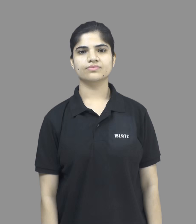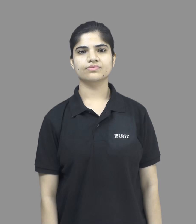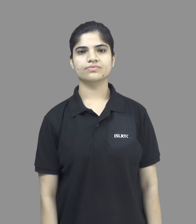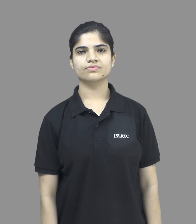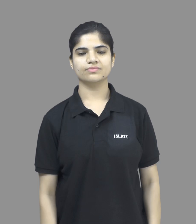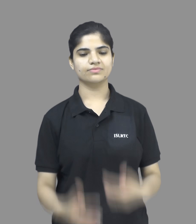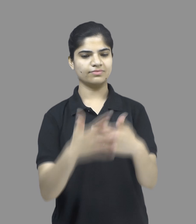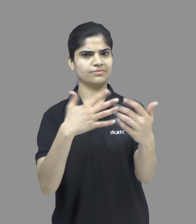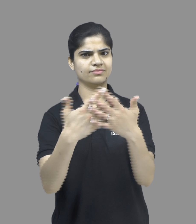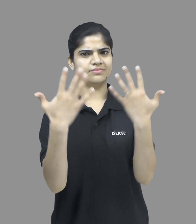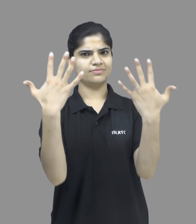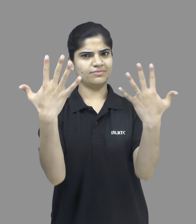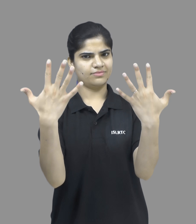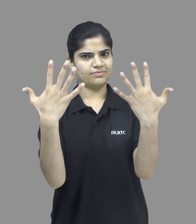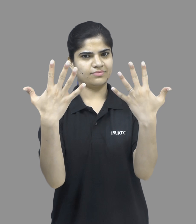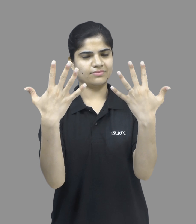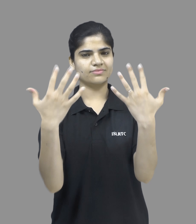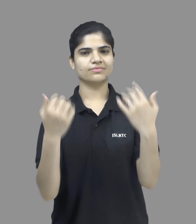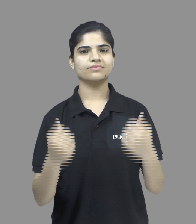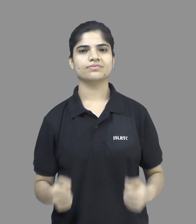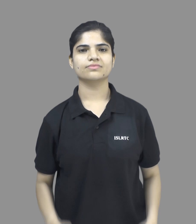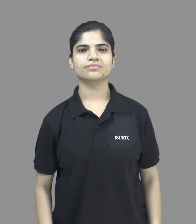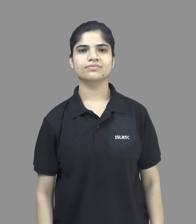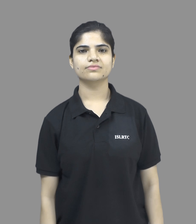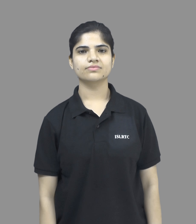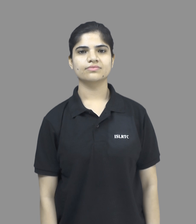Hands